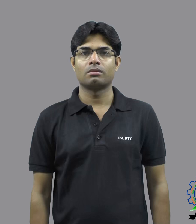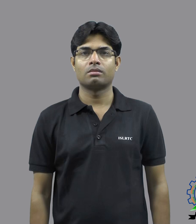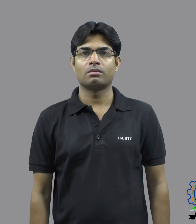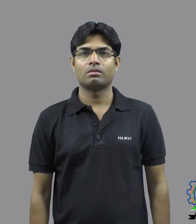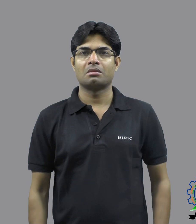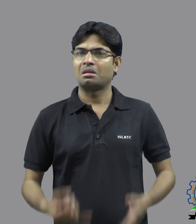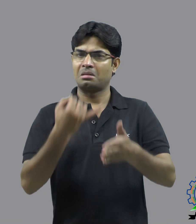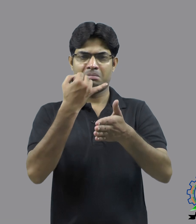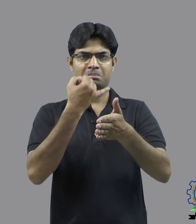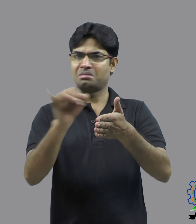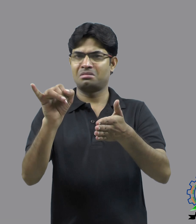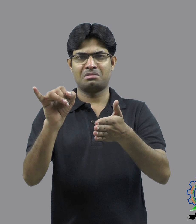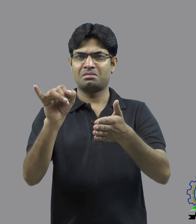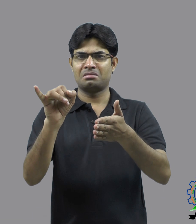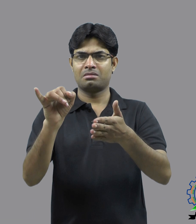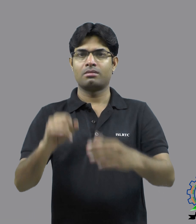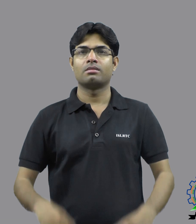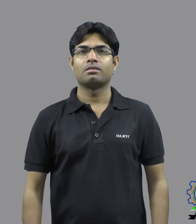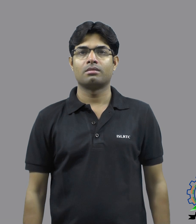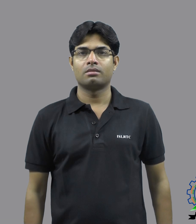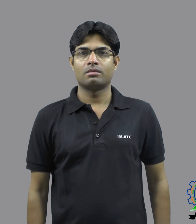Remove Delete